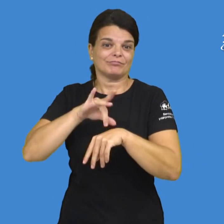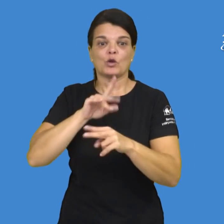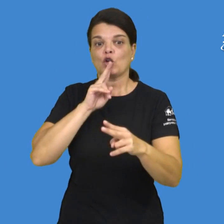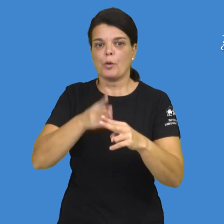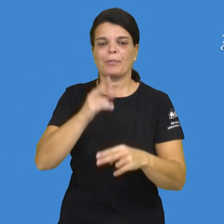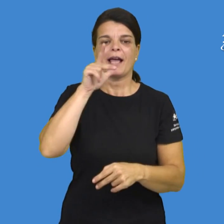nombre